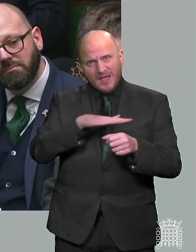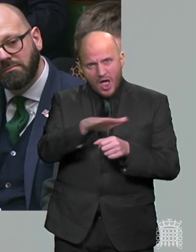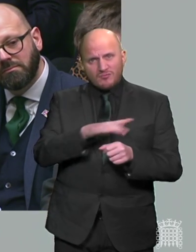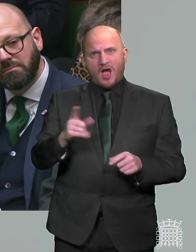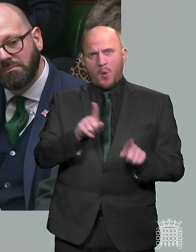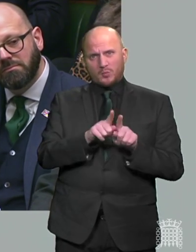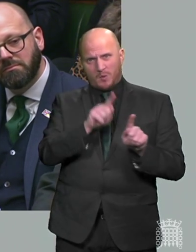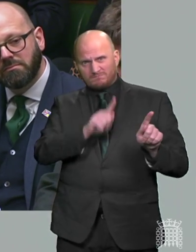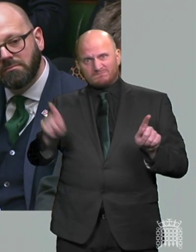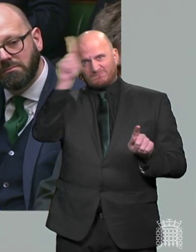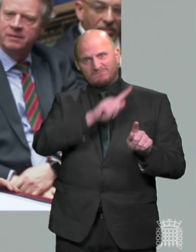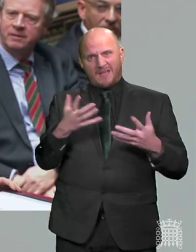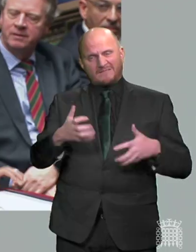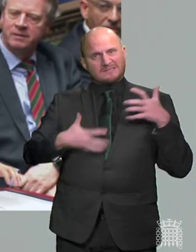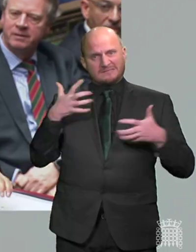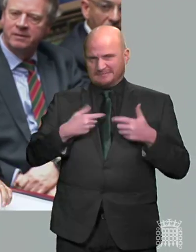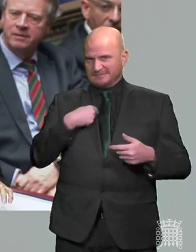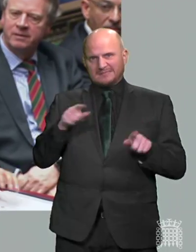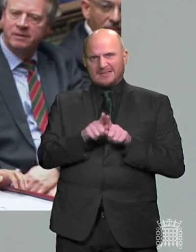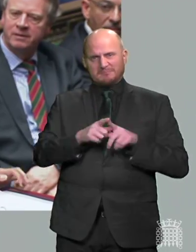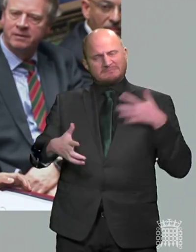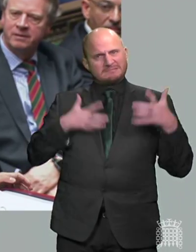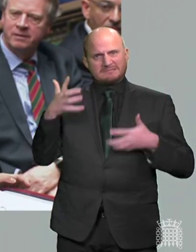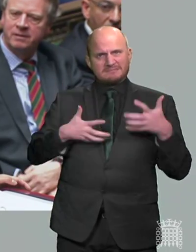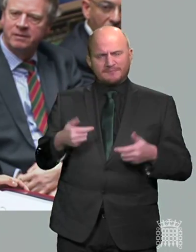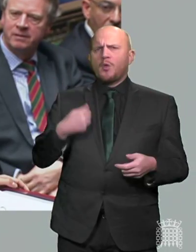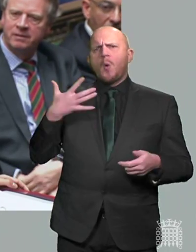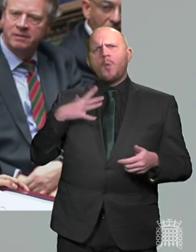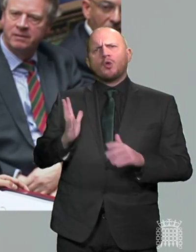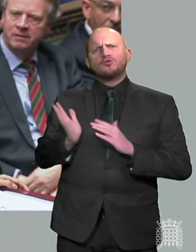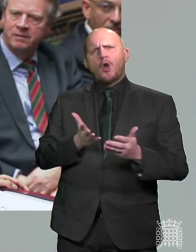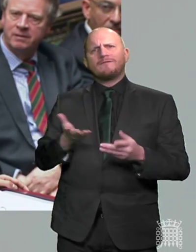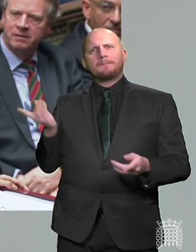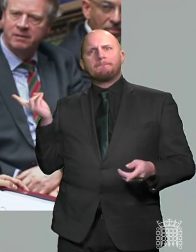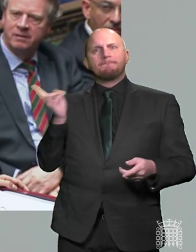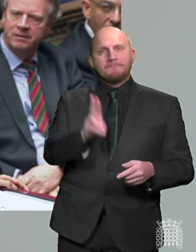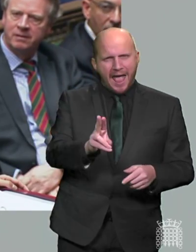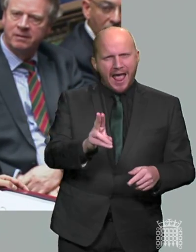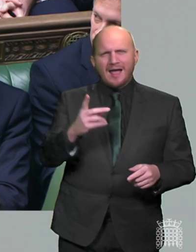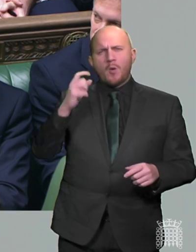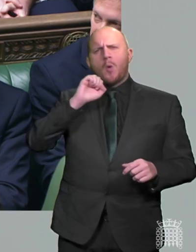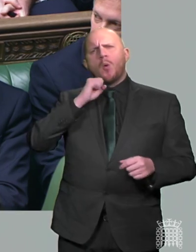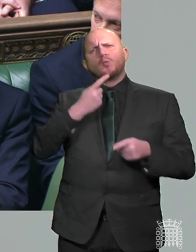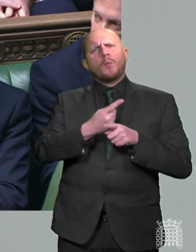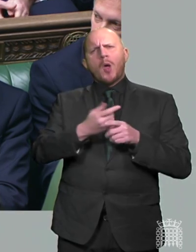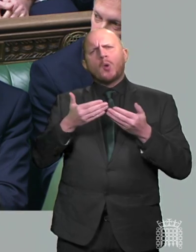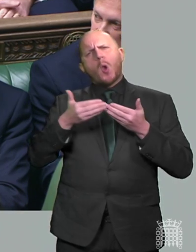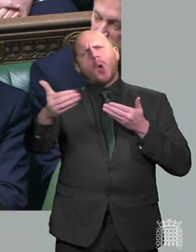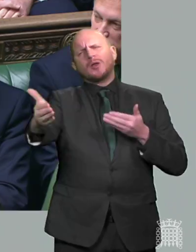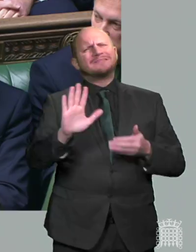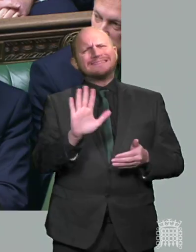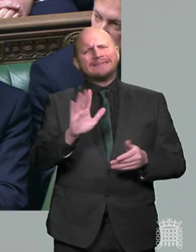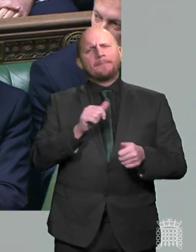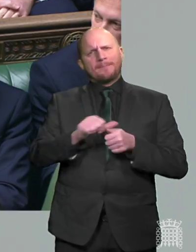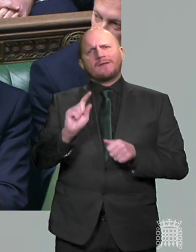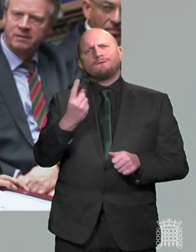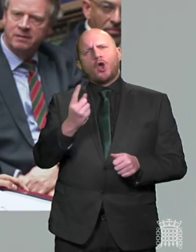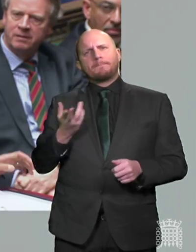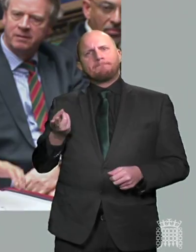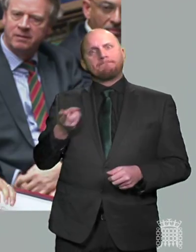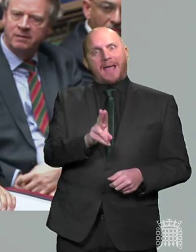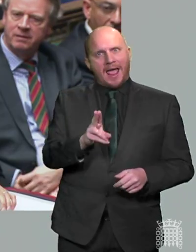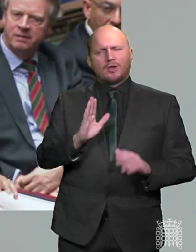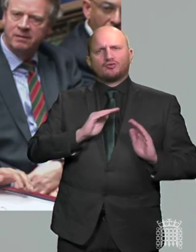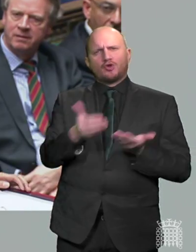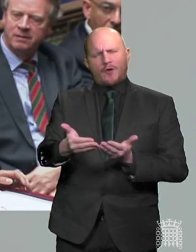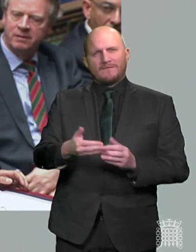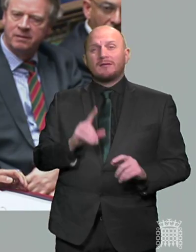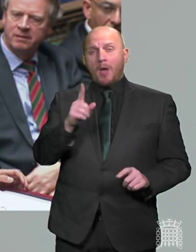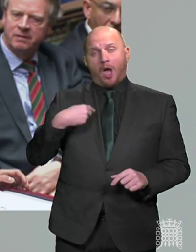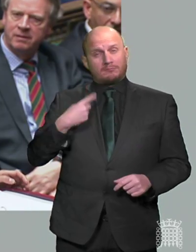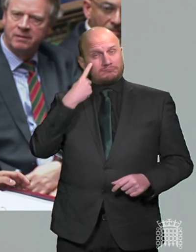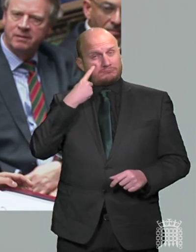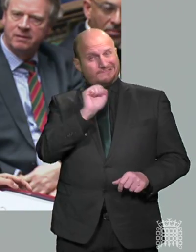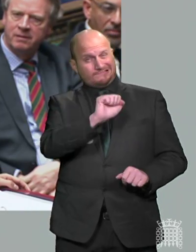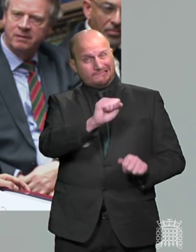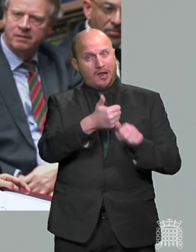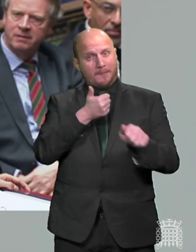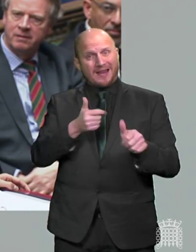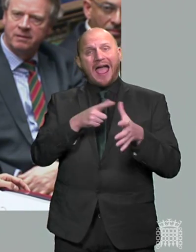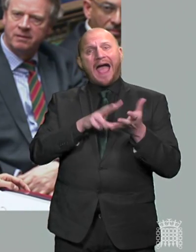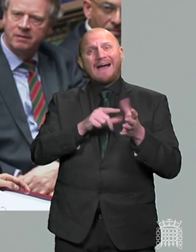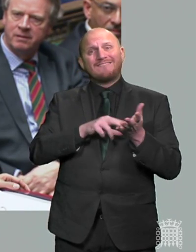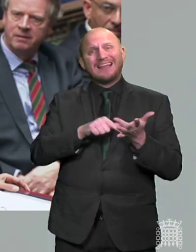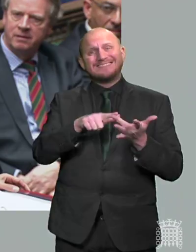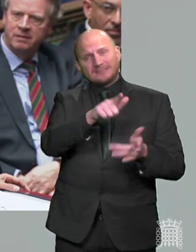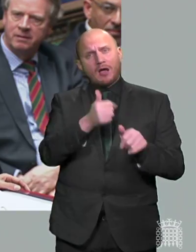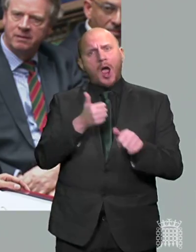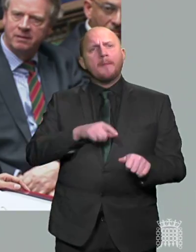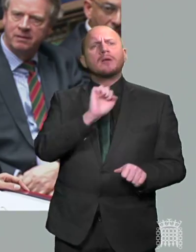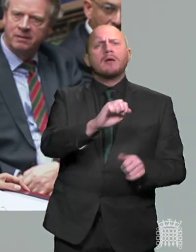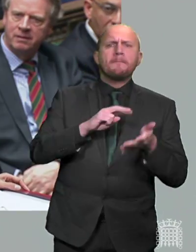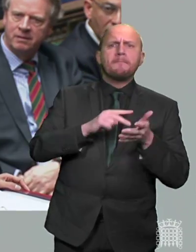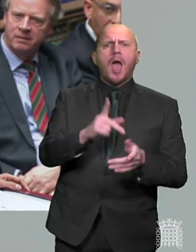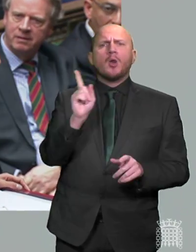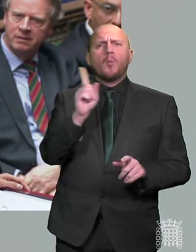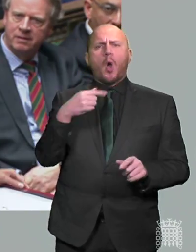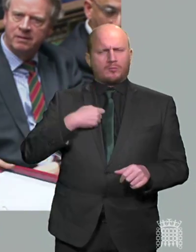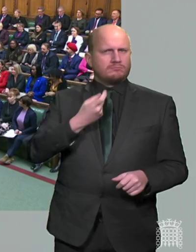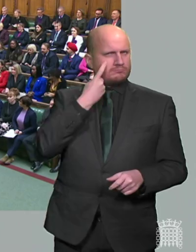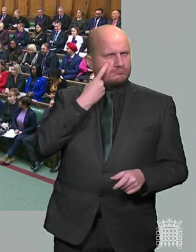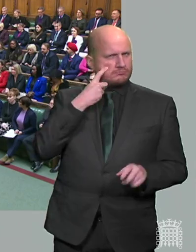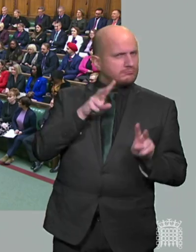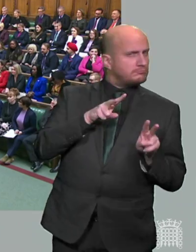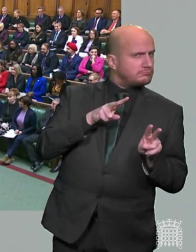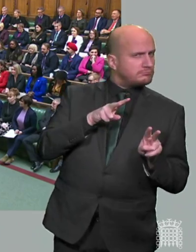Our immediate priority is to support the restoration of services before making any long-term decisions on the operation of the west coast franchise, but we will be closely monitoring Avanti’s roll-out of its recovery plan and holding it to account for delivering for passengers.